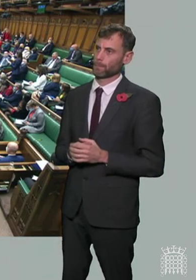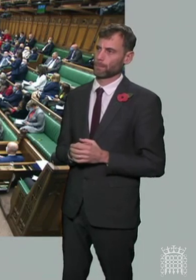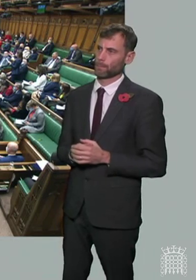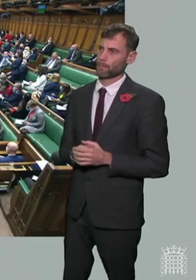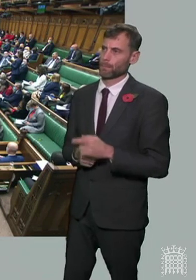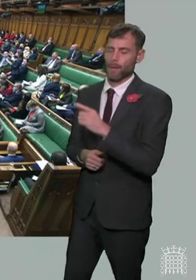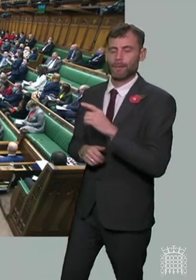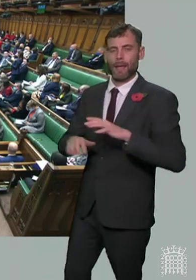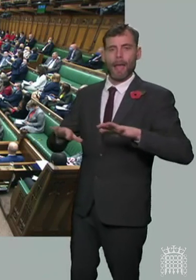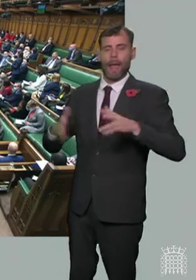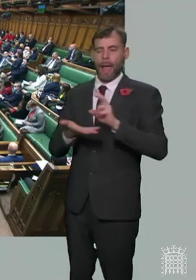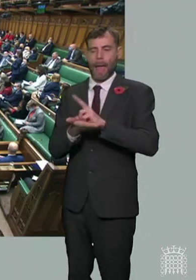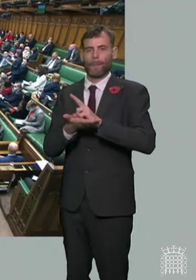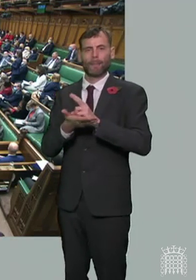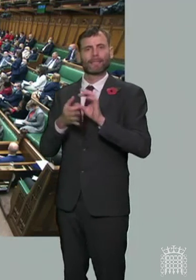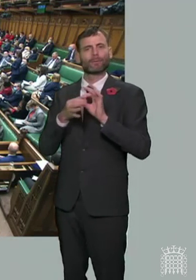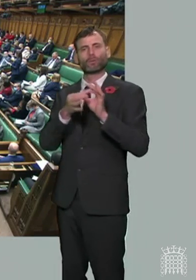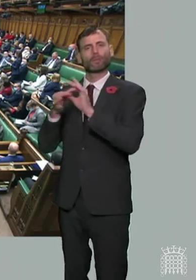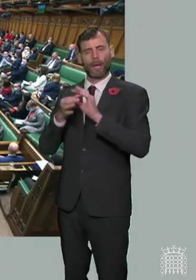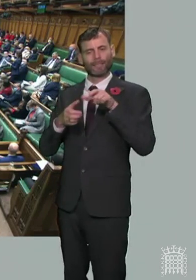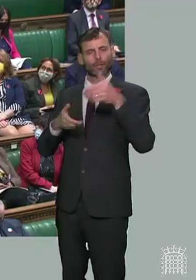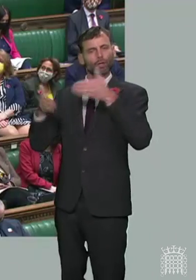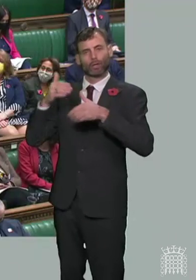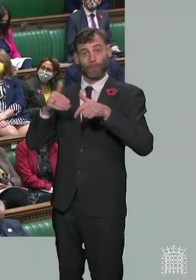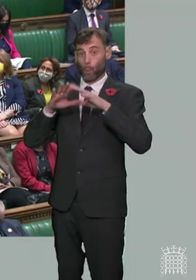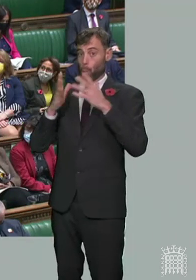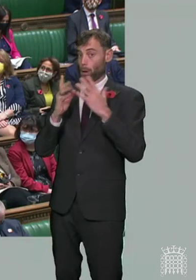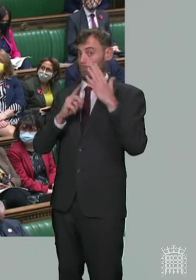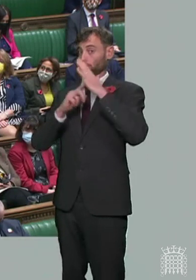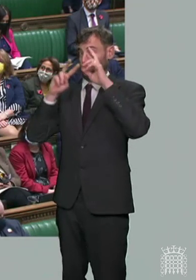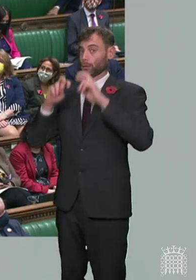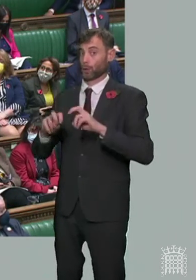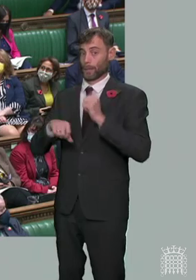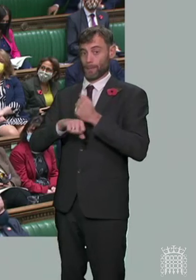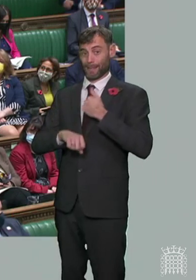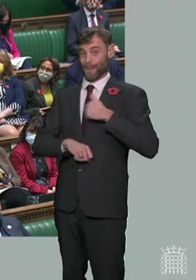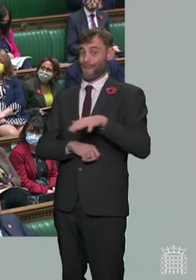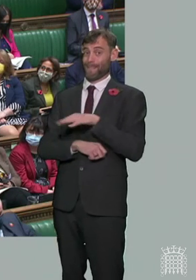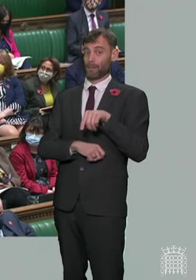The Epilepsy Society is a charity and world-leading research centre based in my constituency.